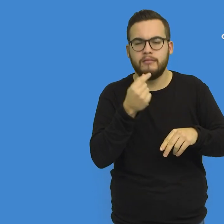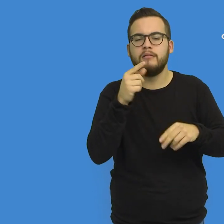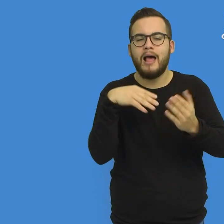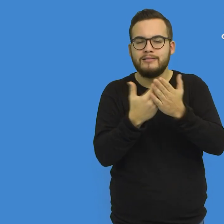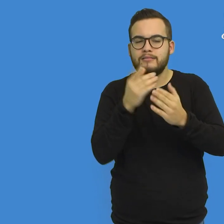hasta